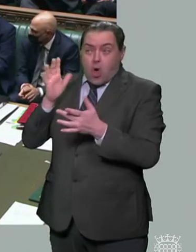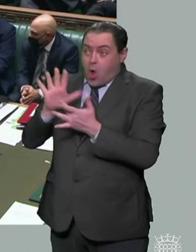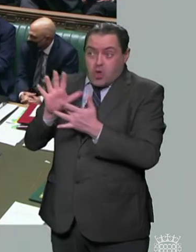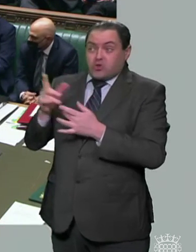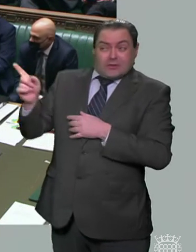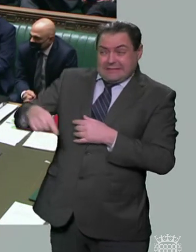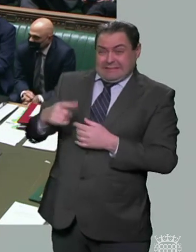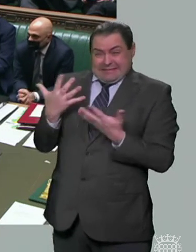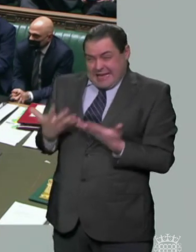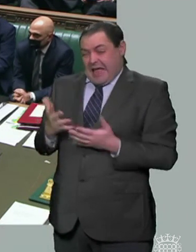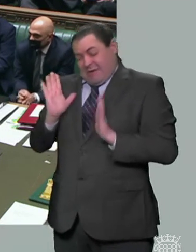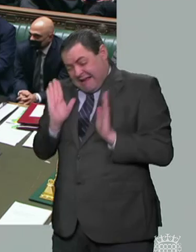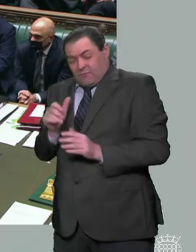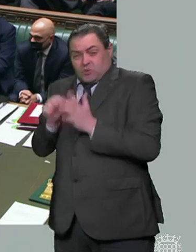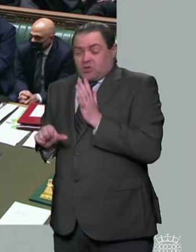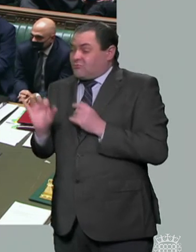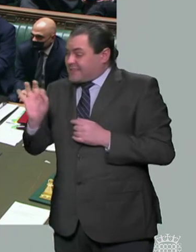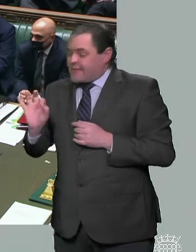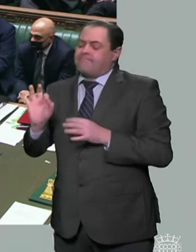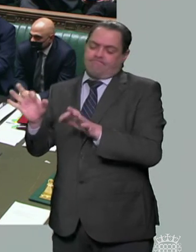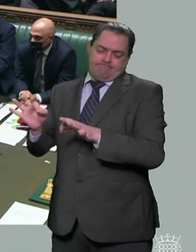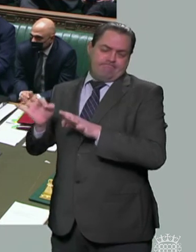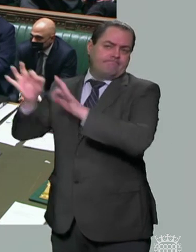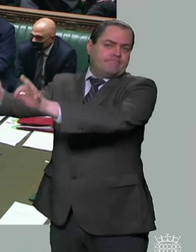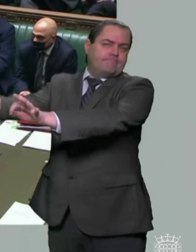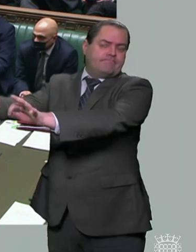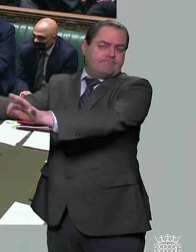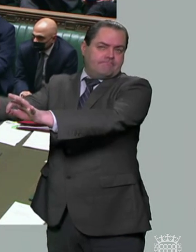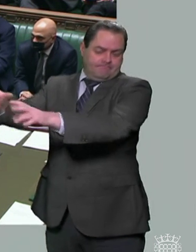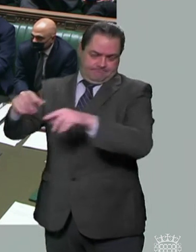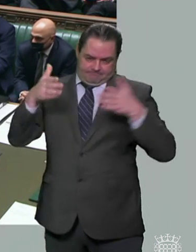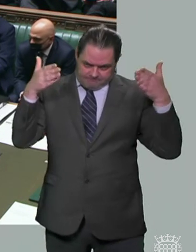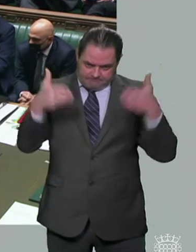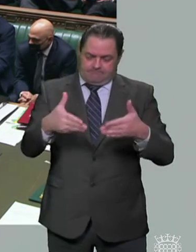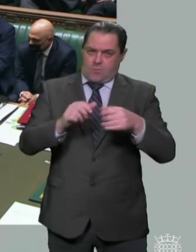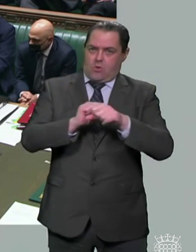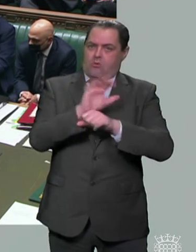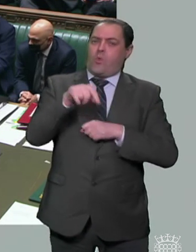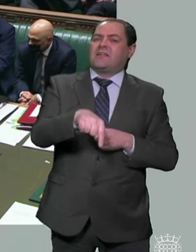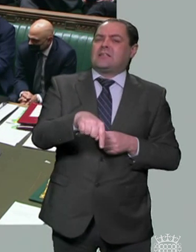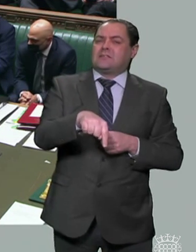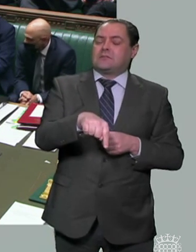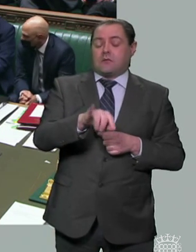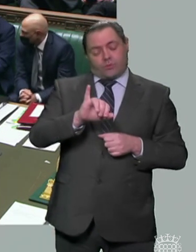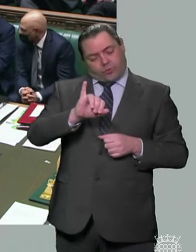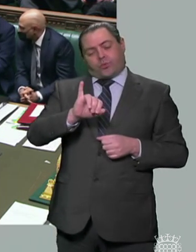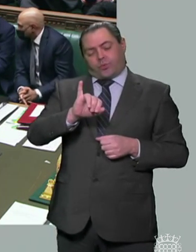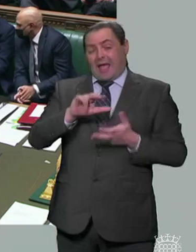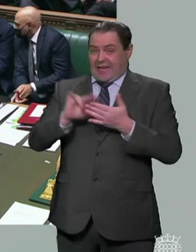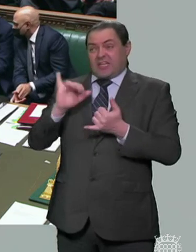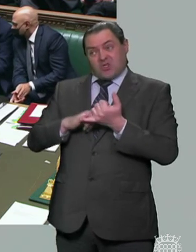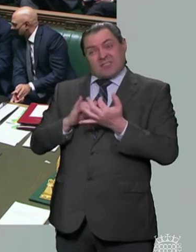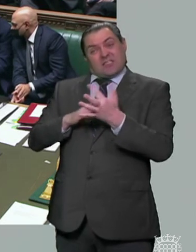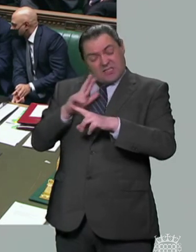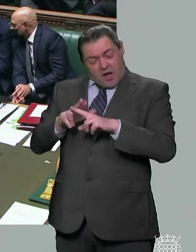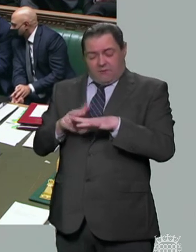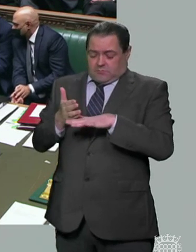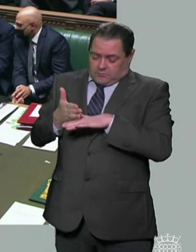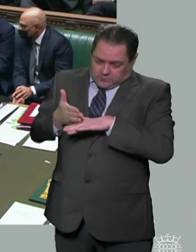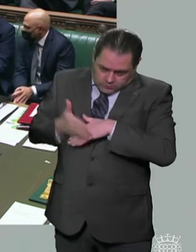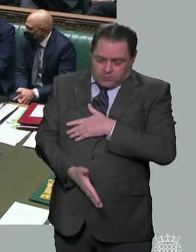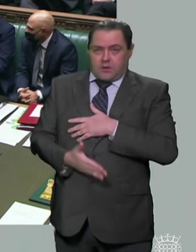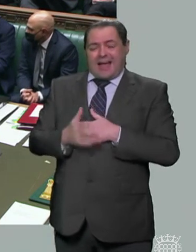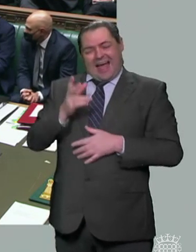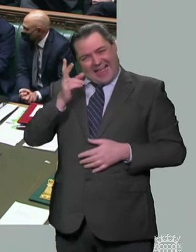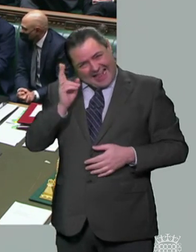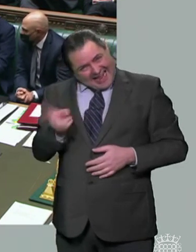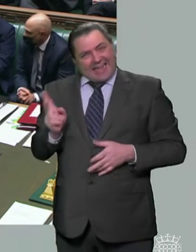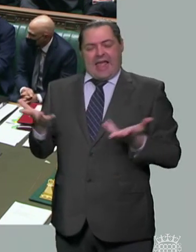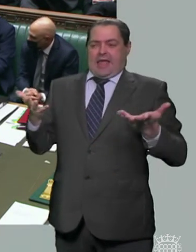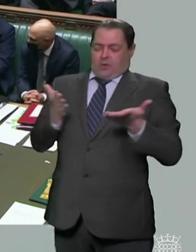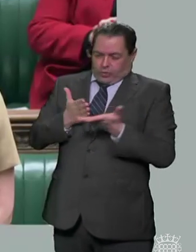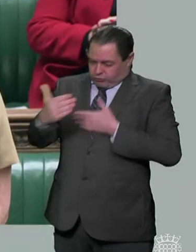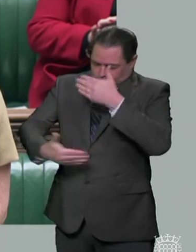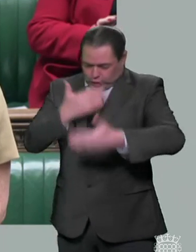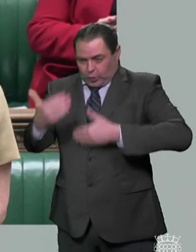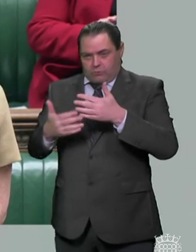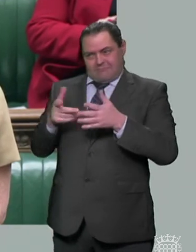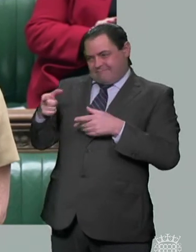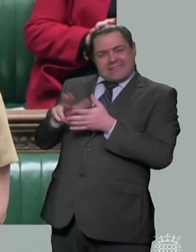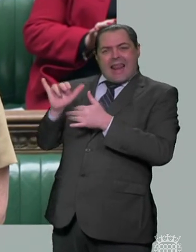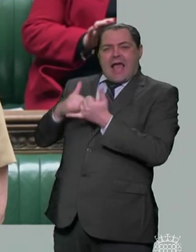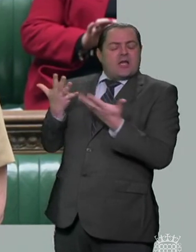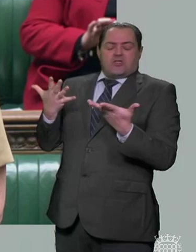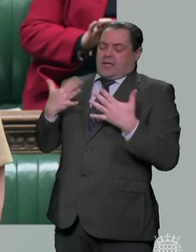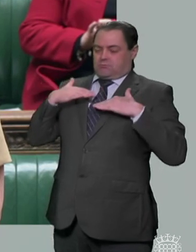I thank those trusts that have come forward and been up front about the reality that they are facing, and I thank our NHS staff who are going above and beyond, once again, to get us through this period.